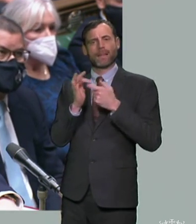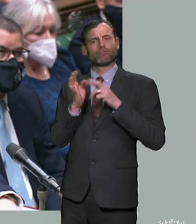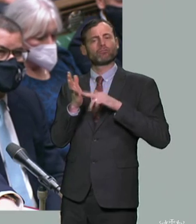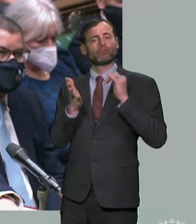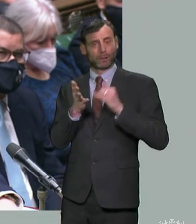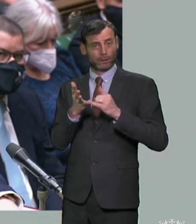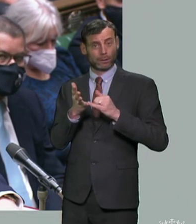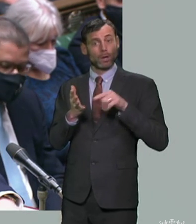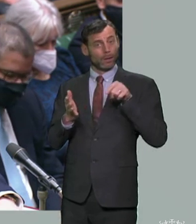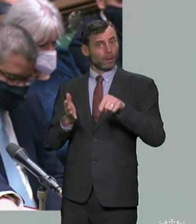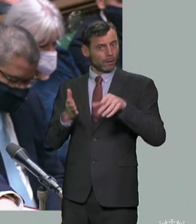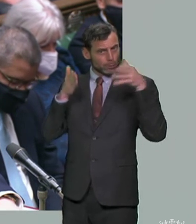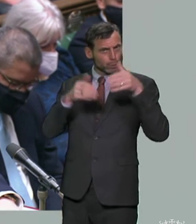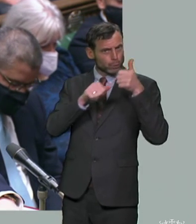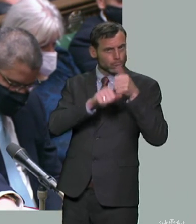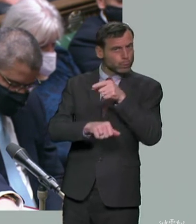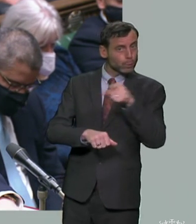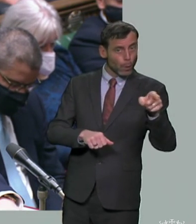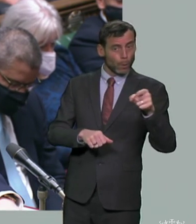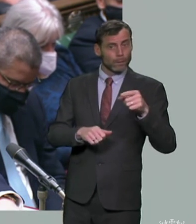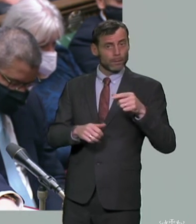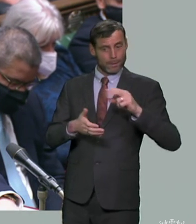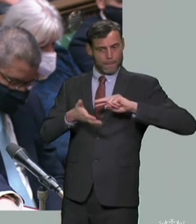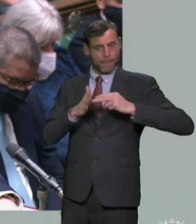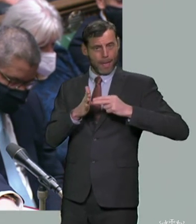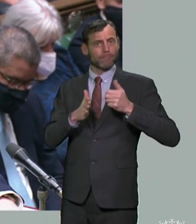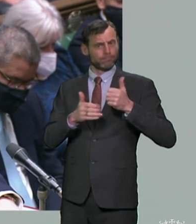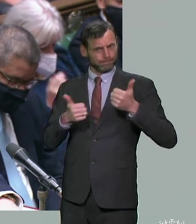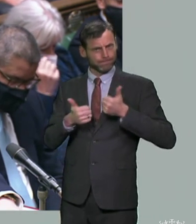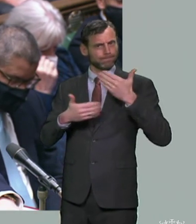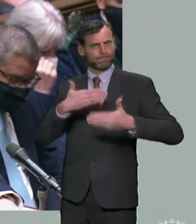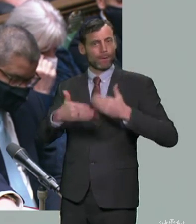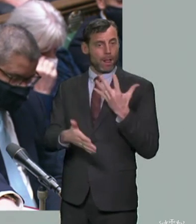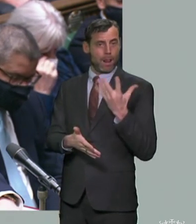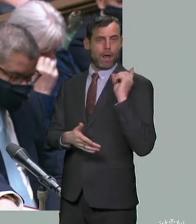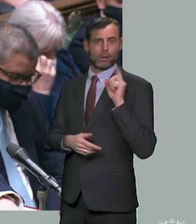We are also ensuring that we support people throughout this crisis.